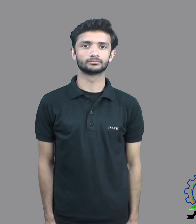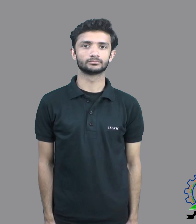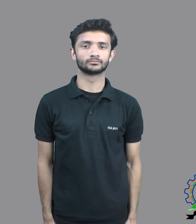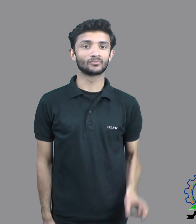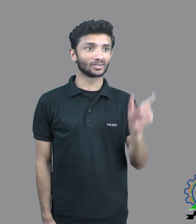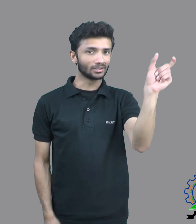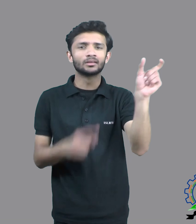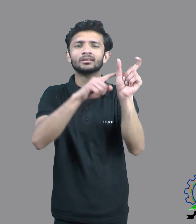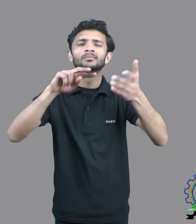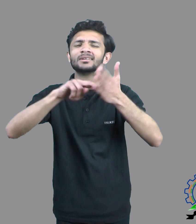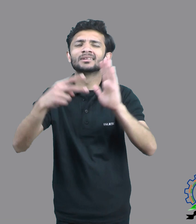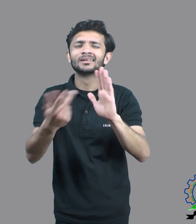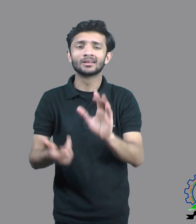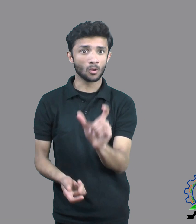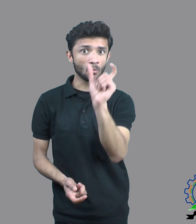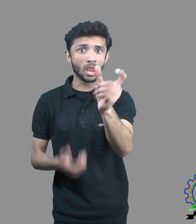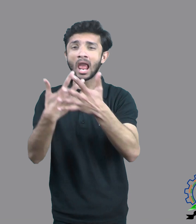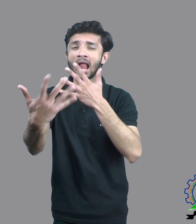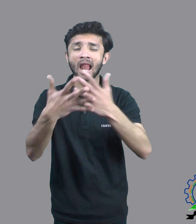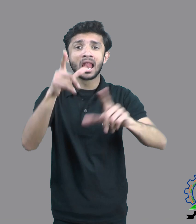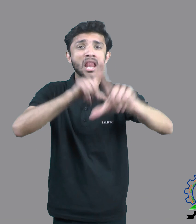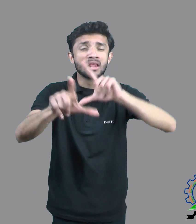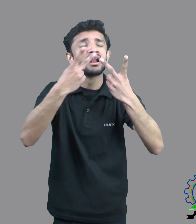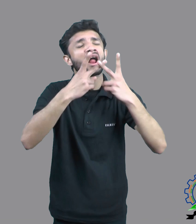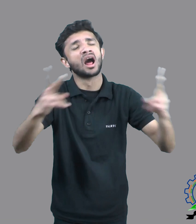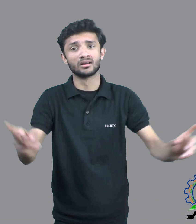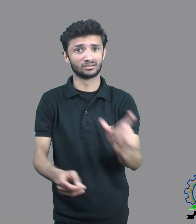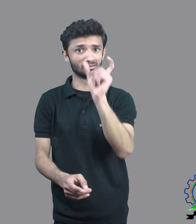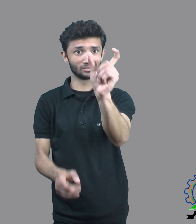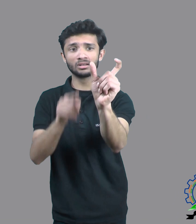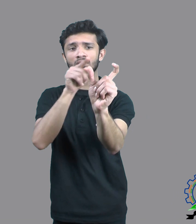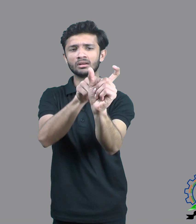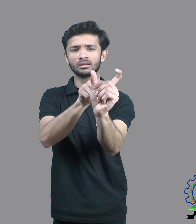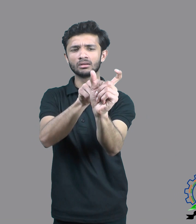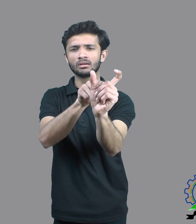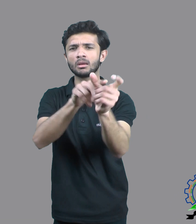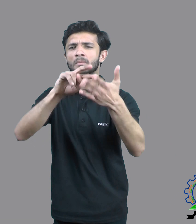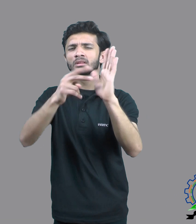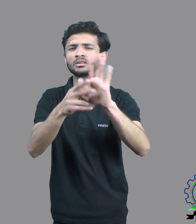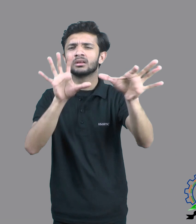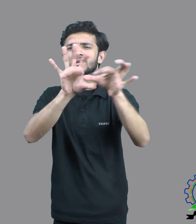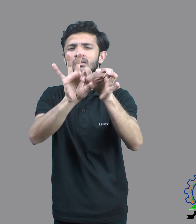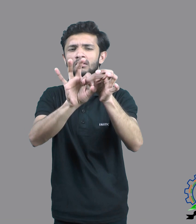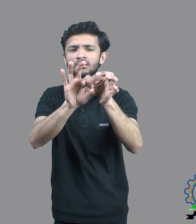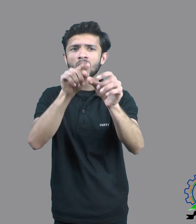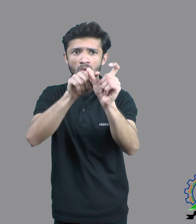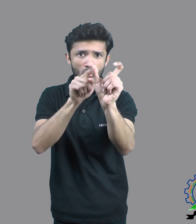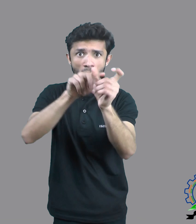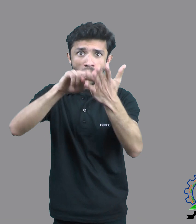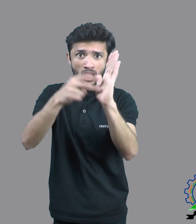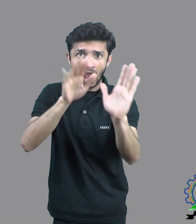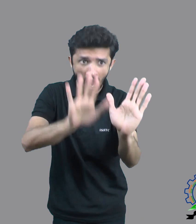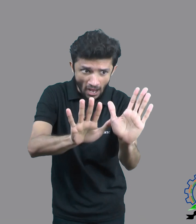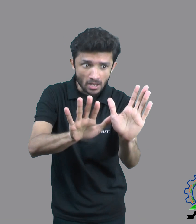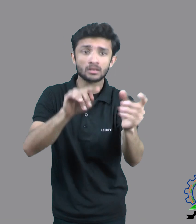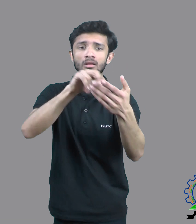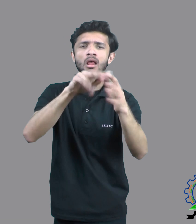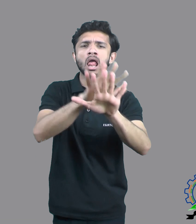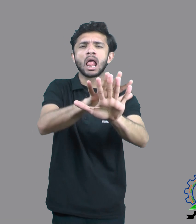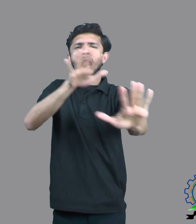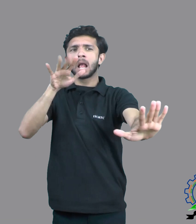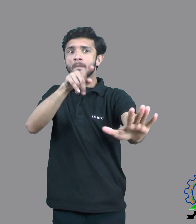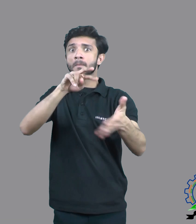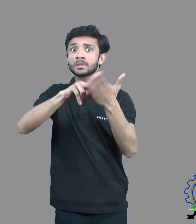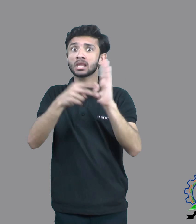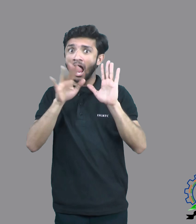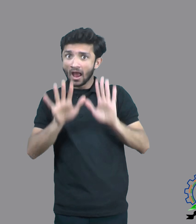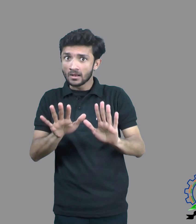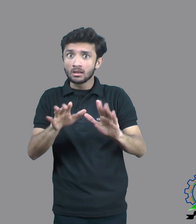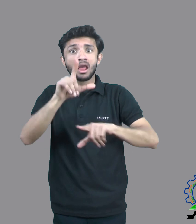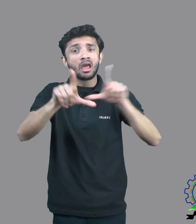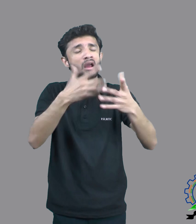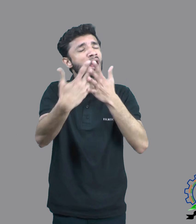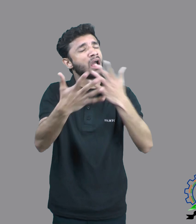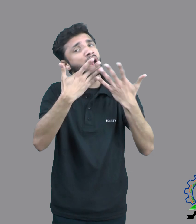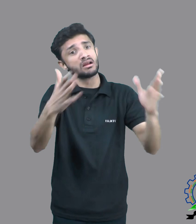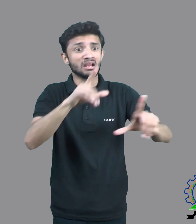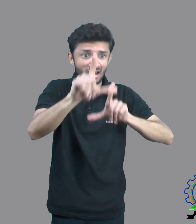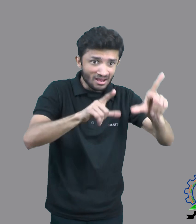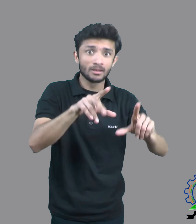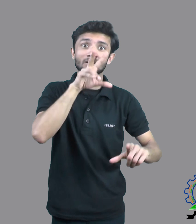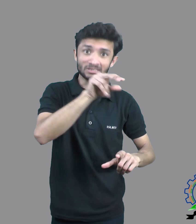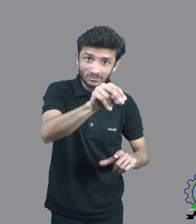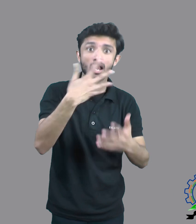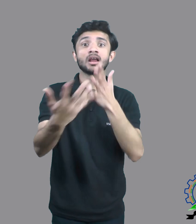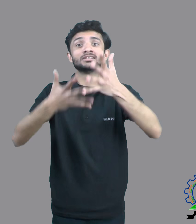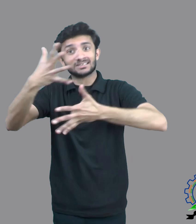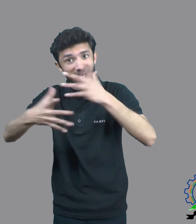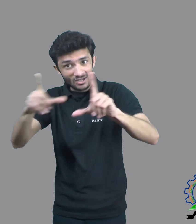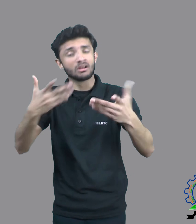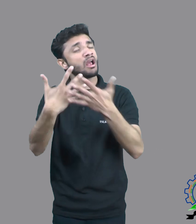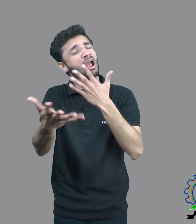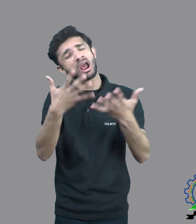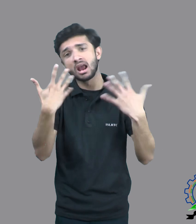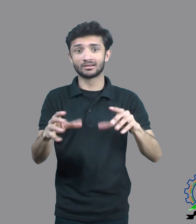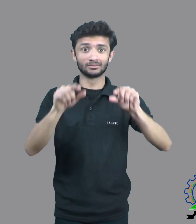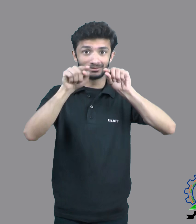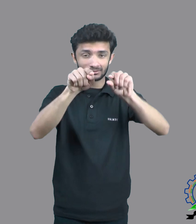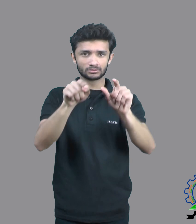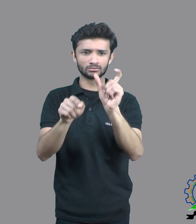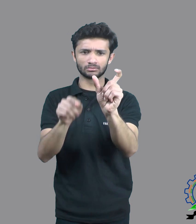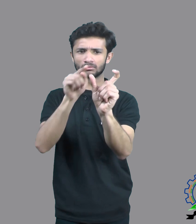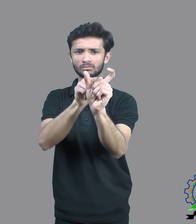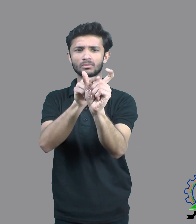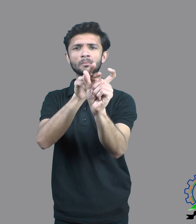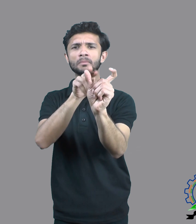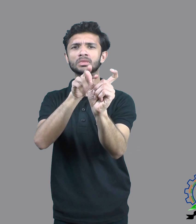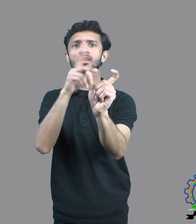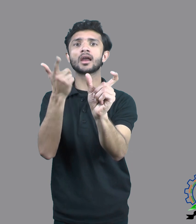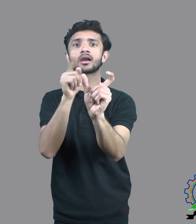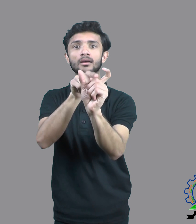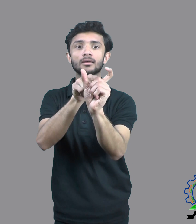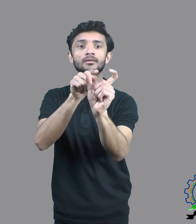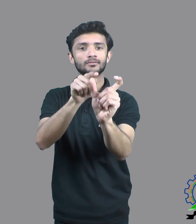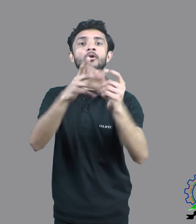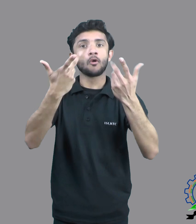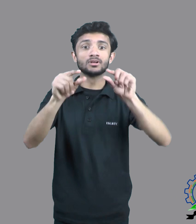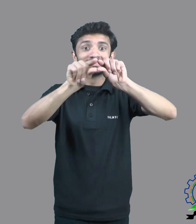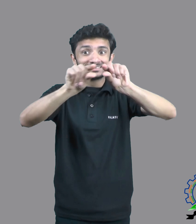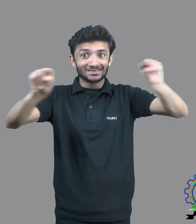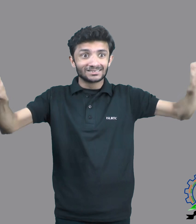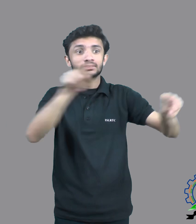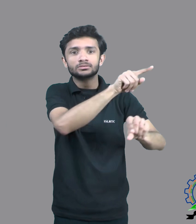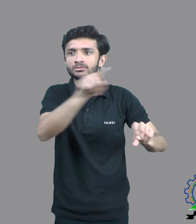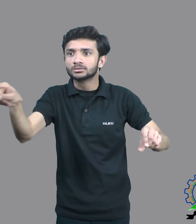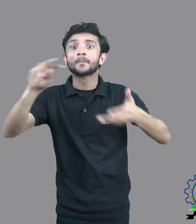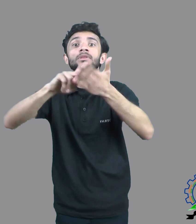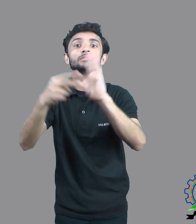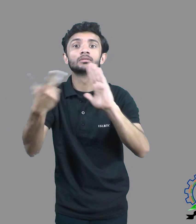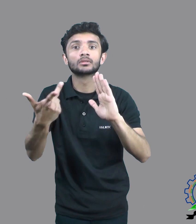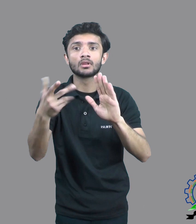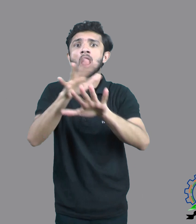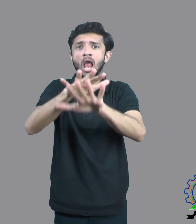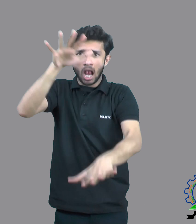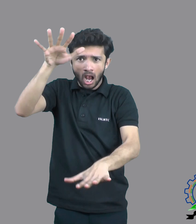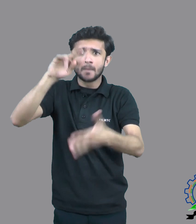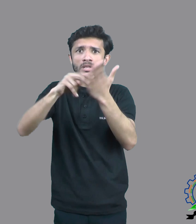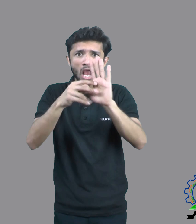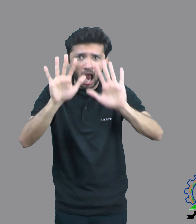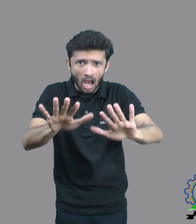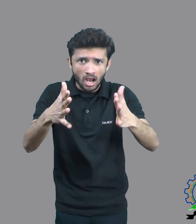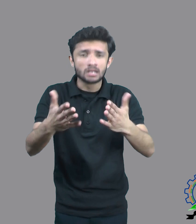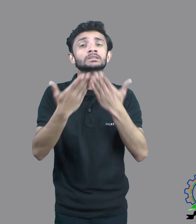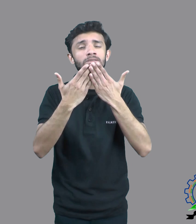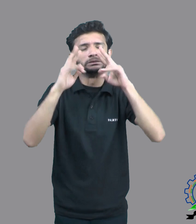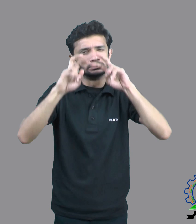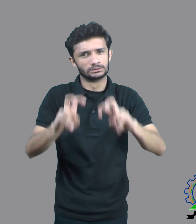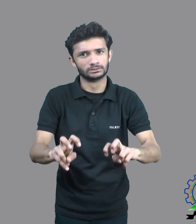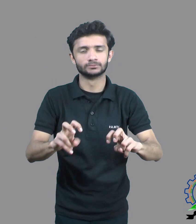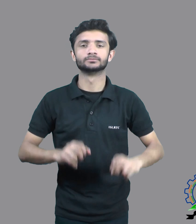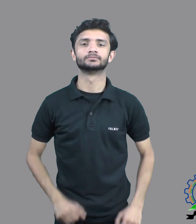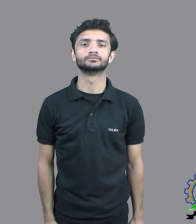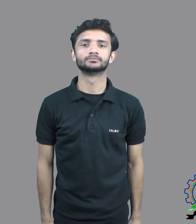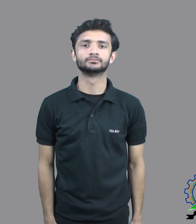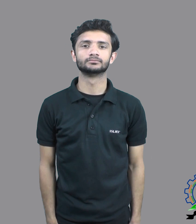Semantics